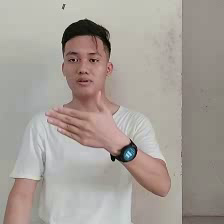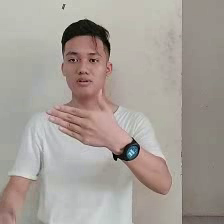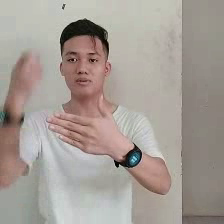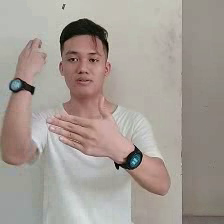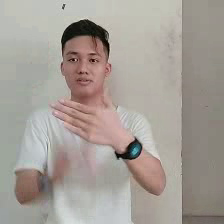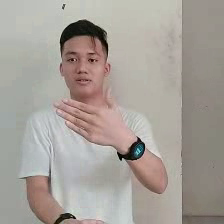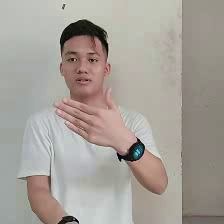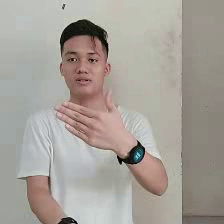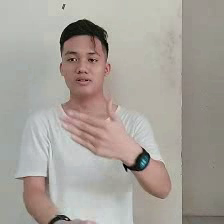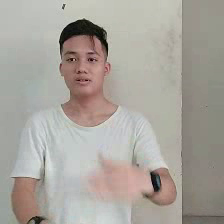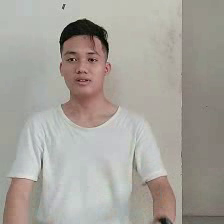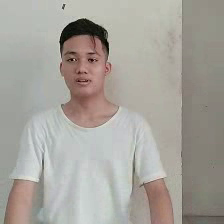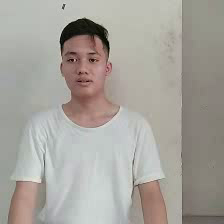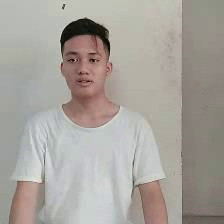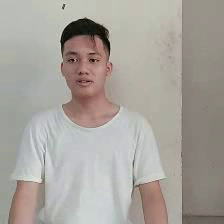Phạt